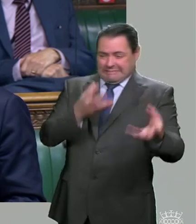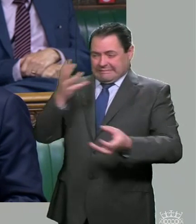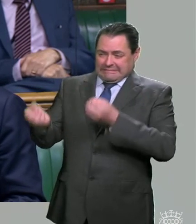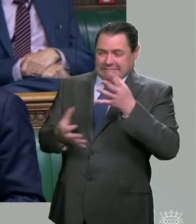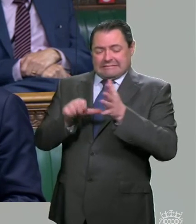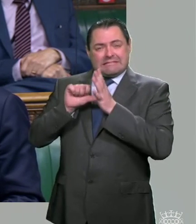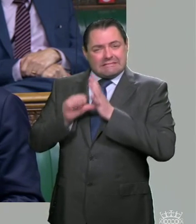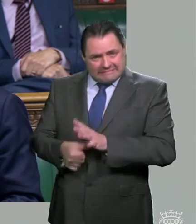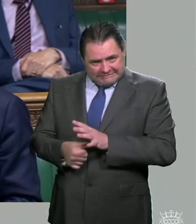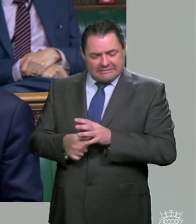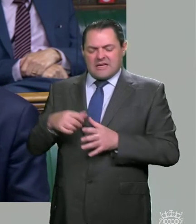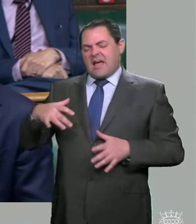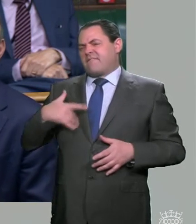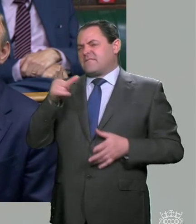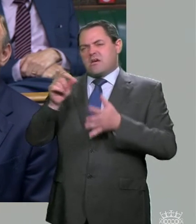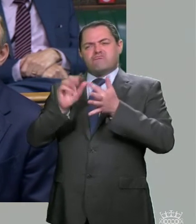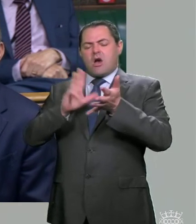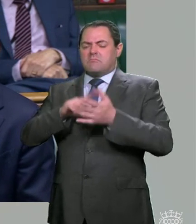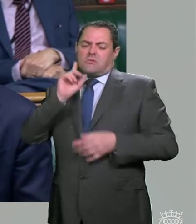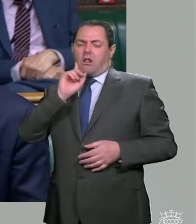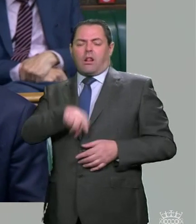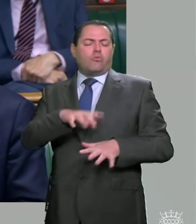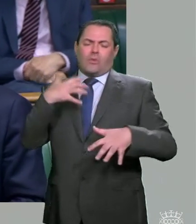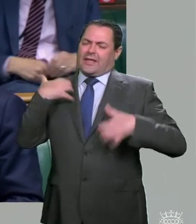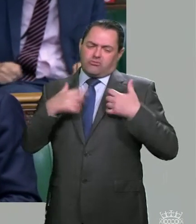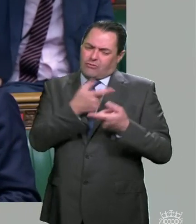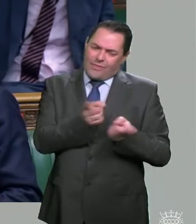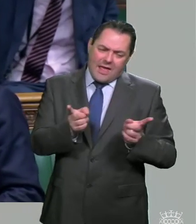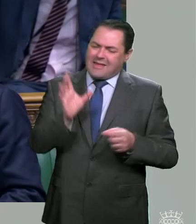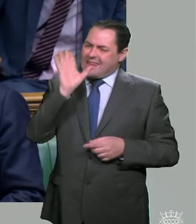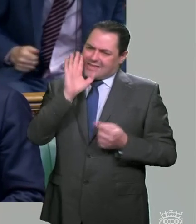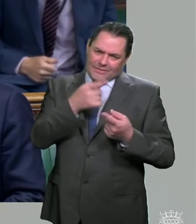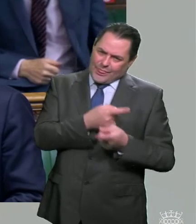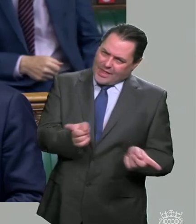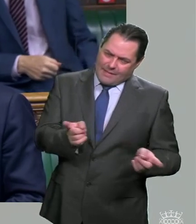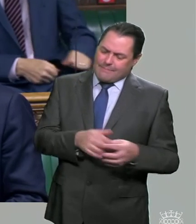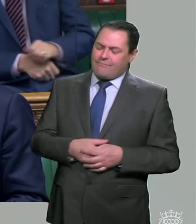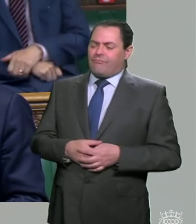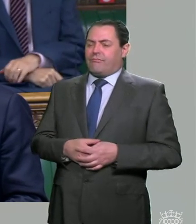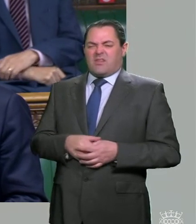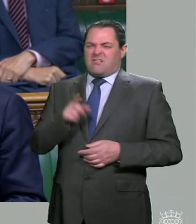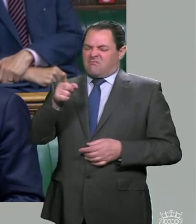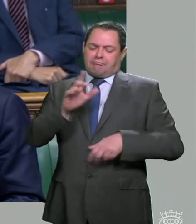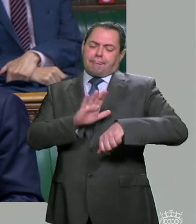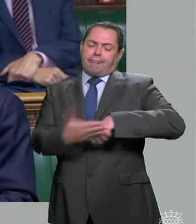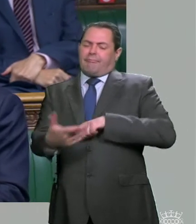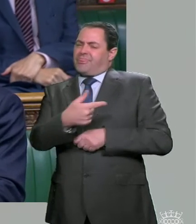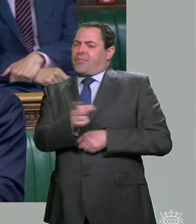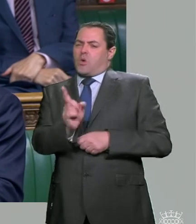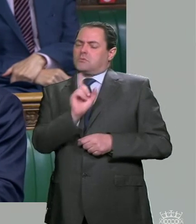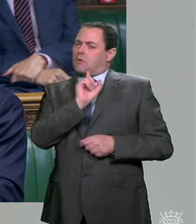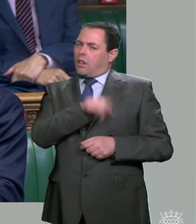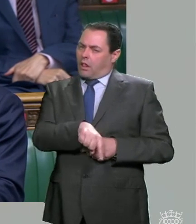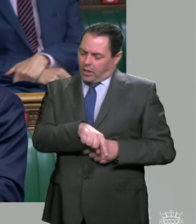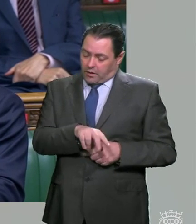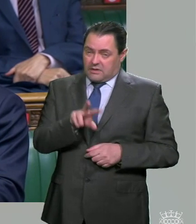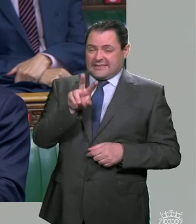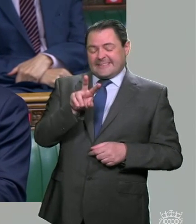They told me that they felt the Prime Minister was not interested in them, that he was not listening to them and that he did not care about them.